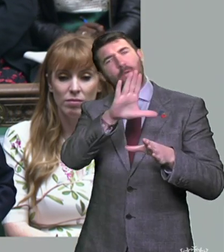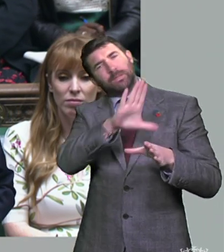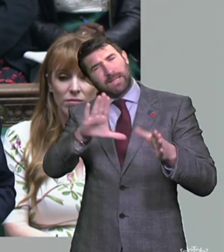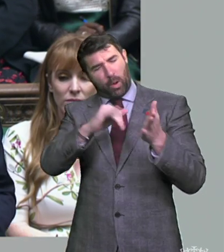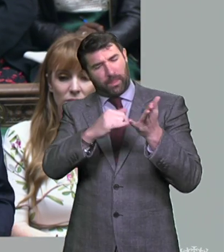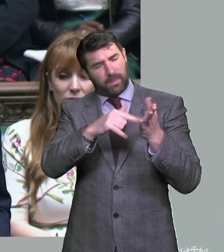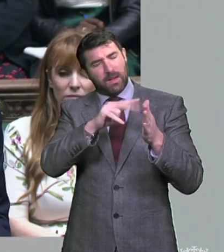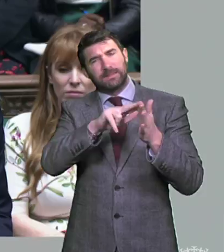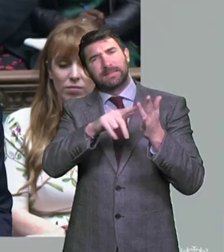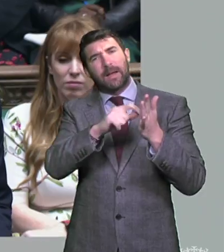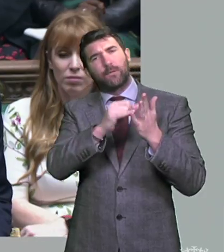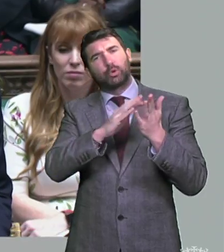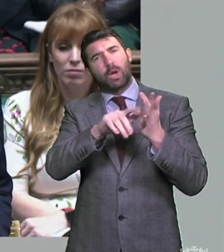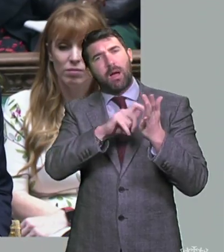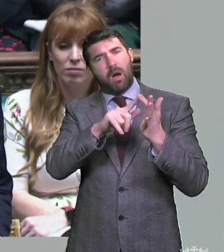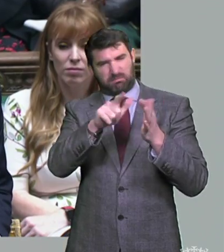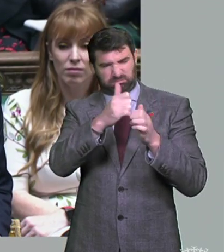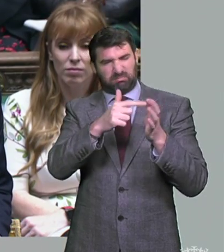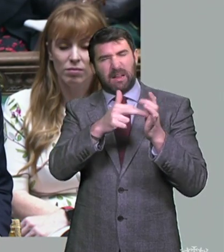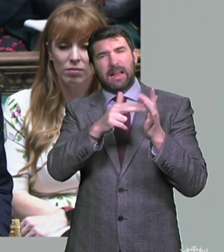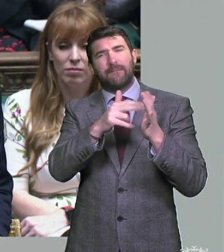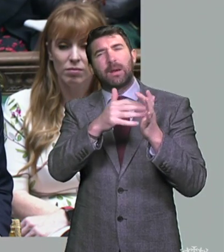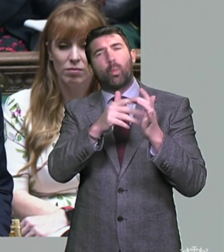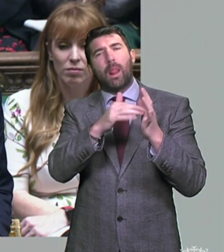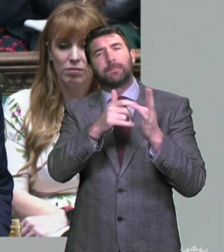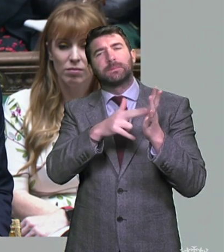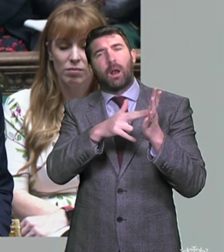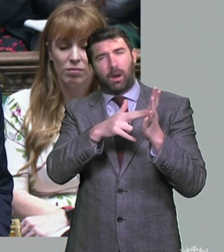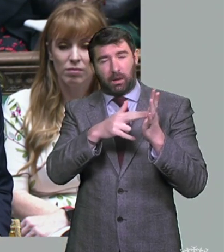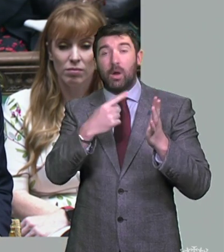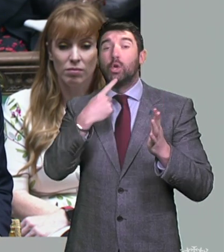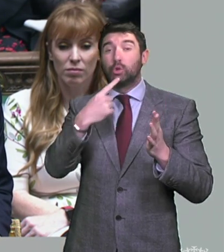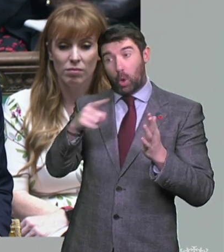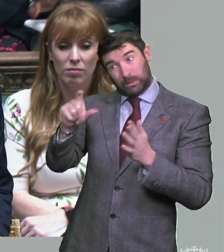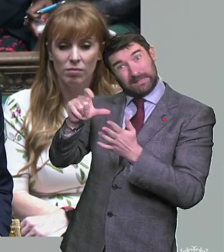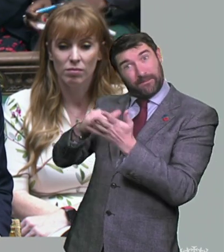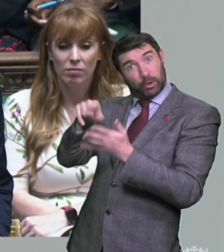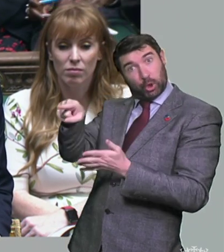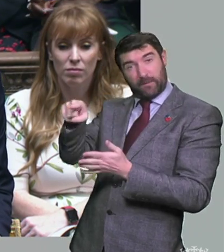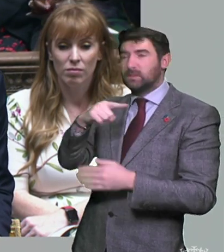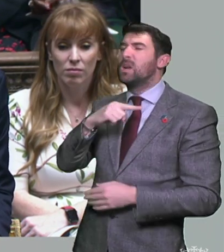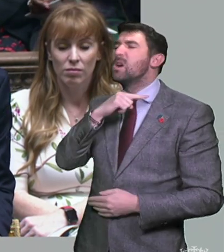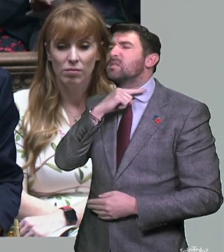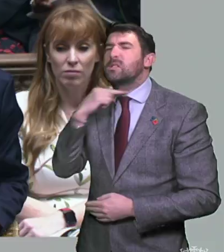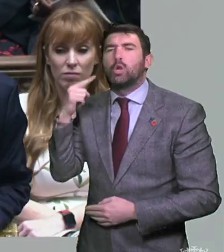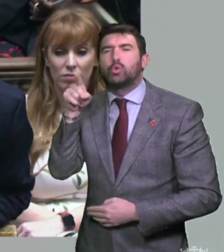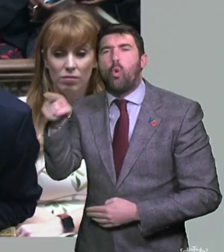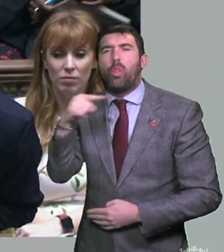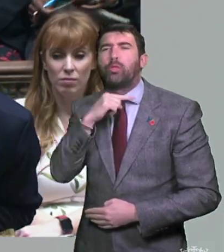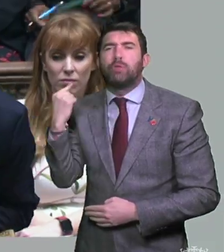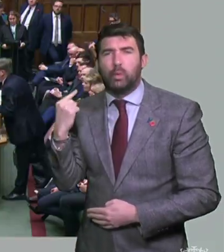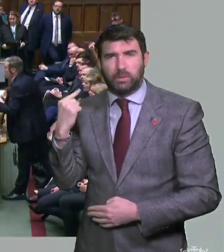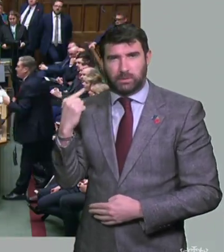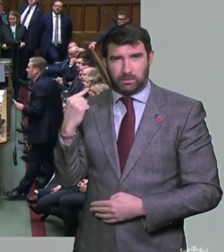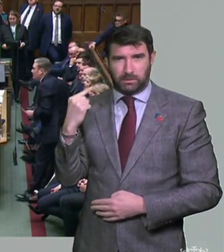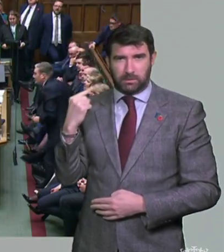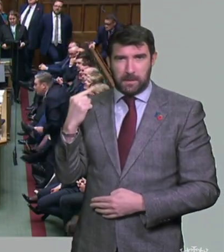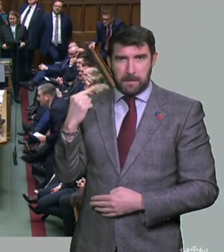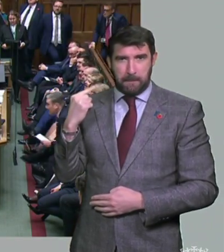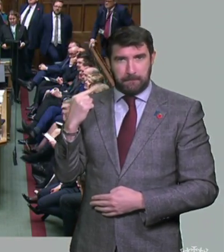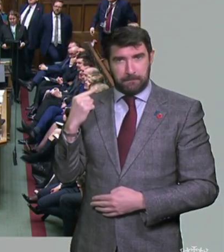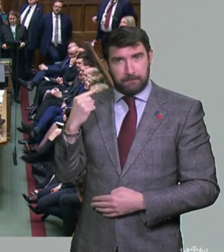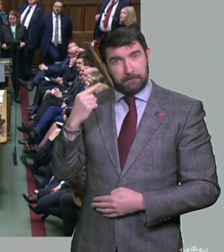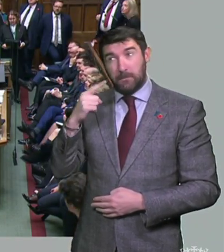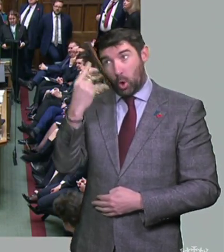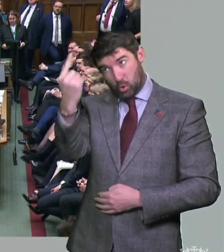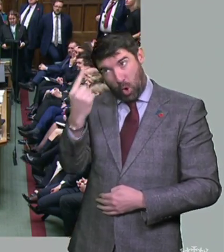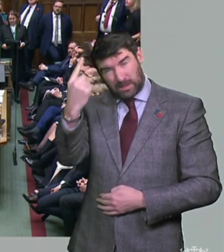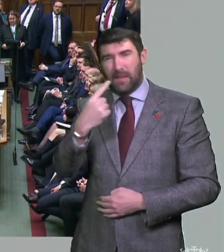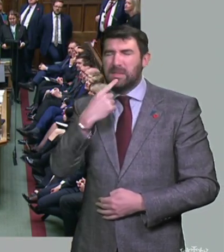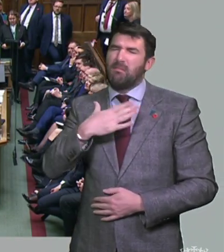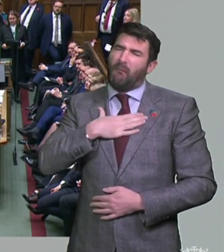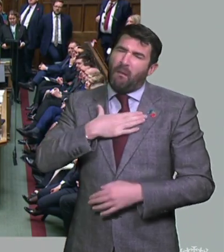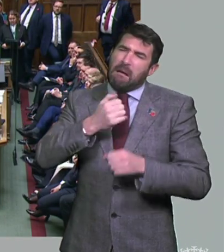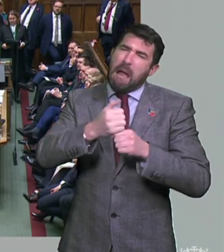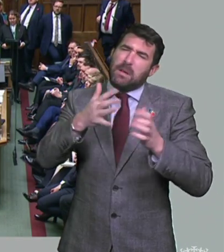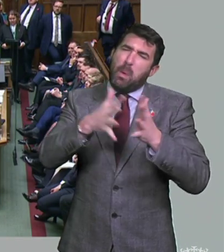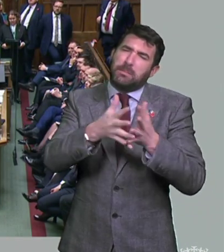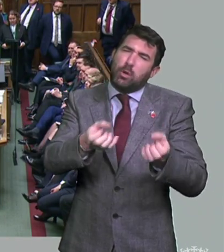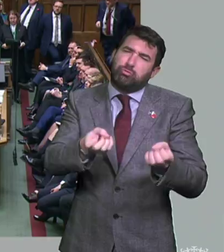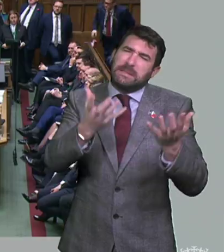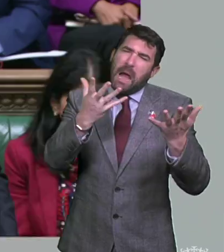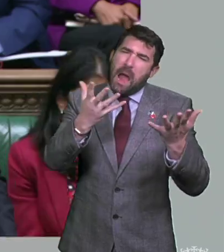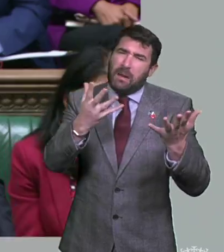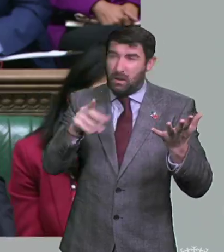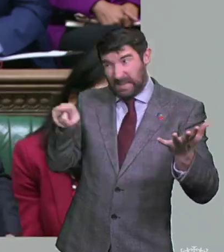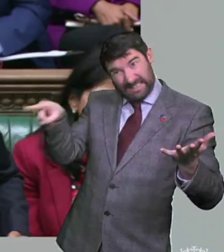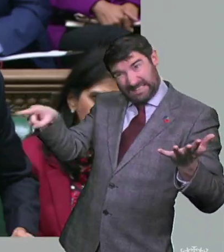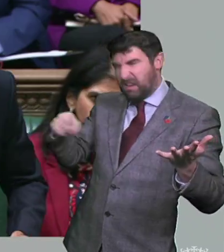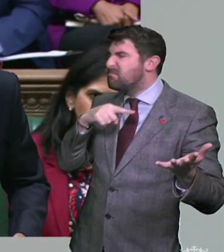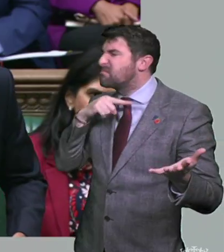How does the Prime Minister think the victim of that bullying felt when he expressed great sadness at his resignation?